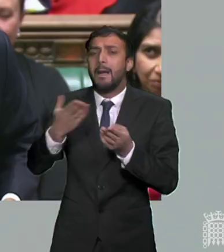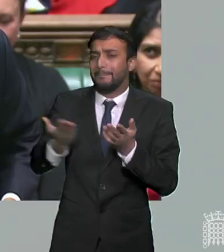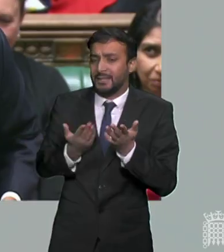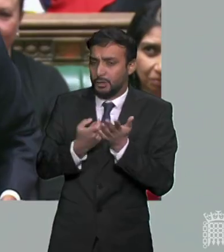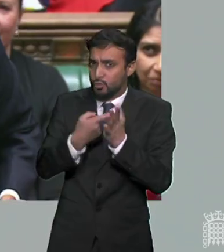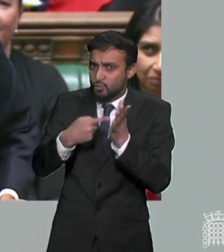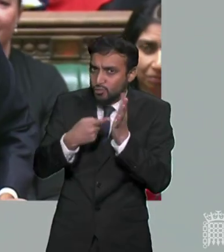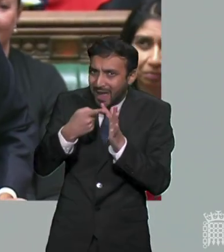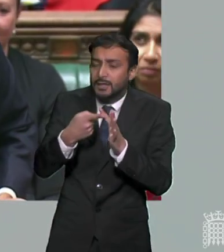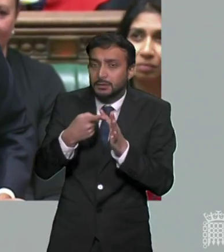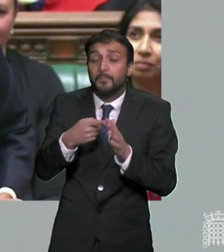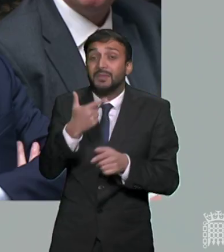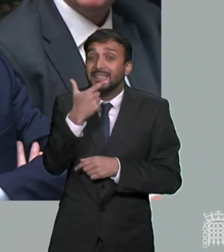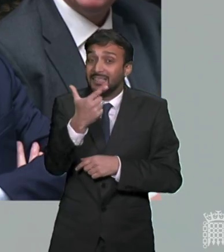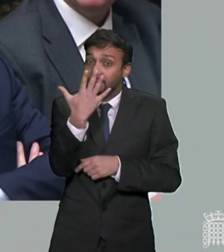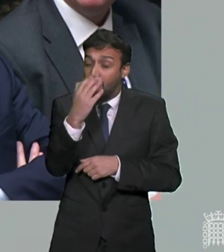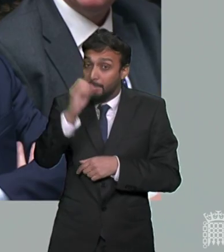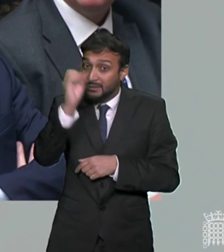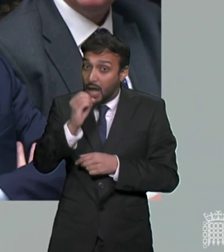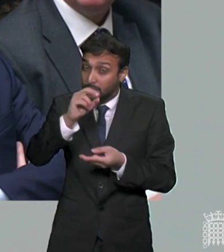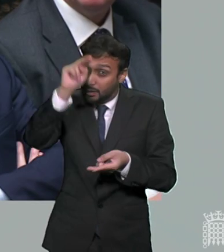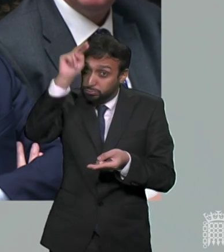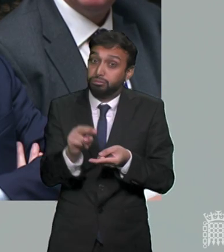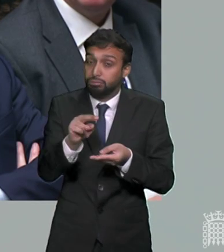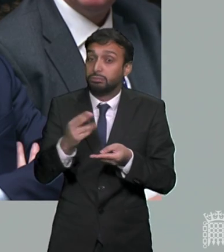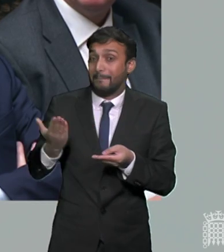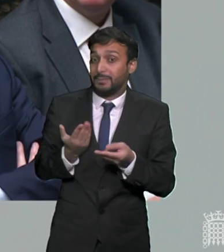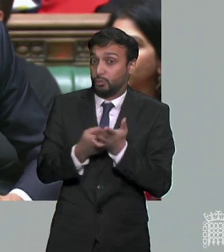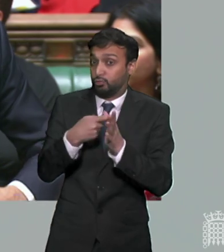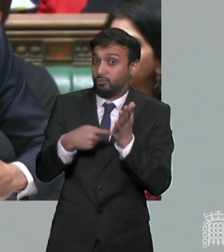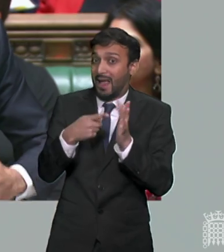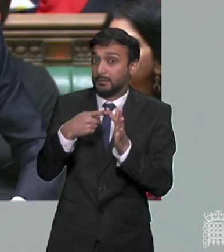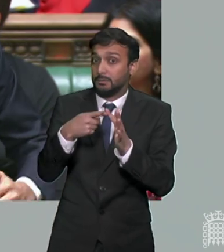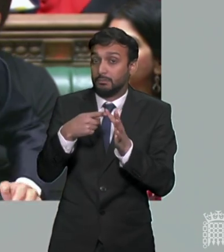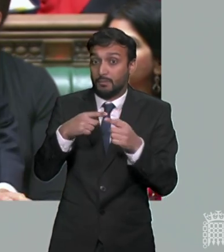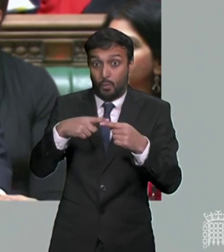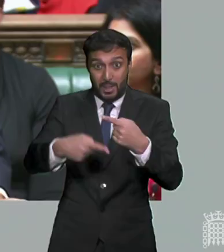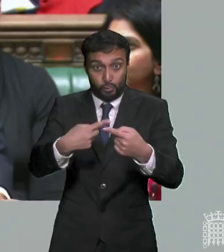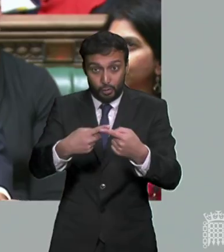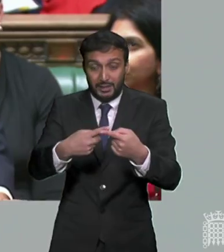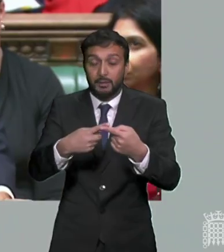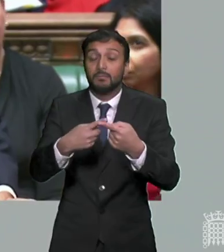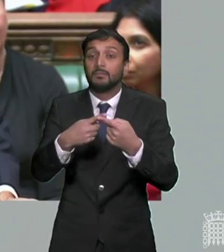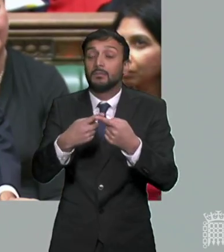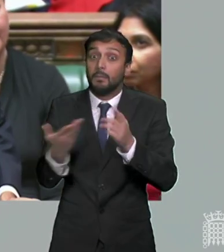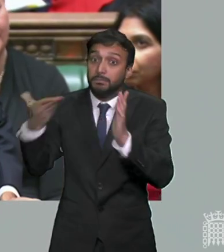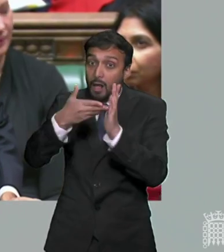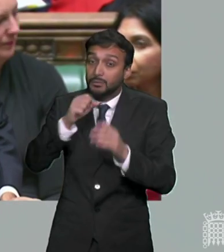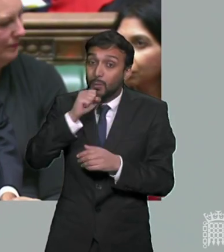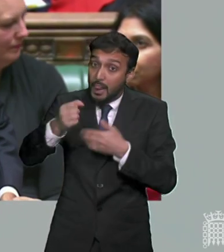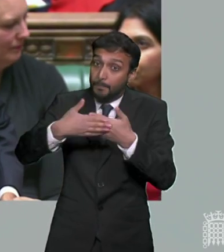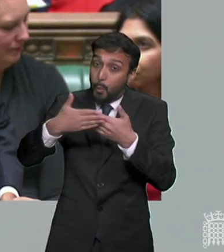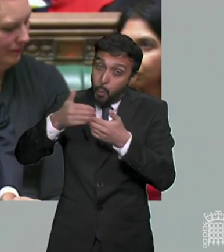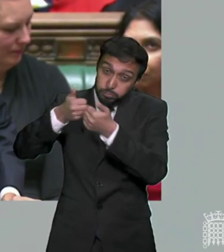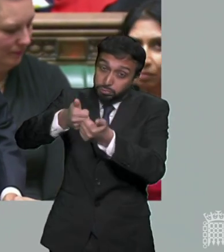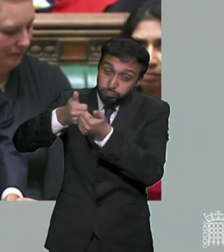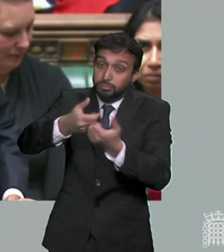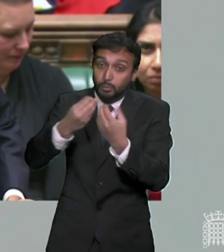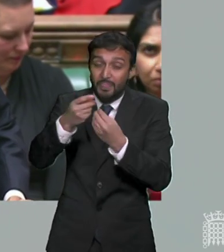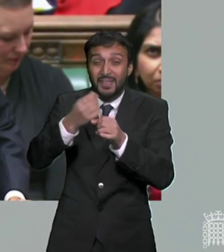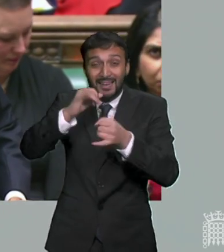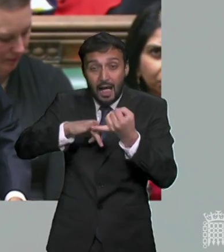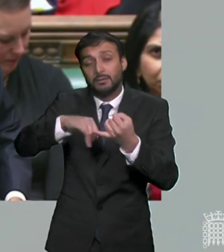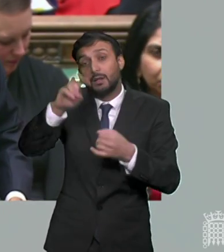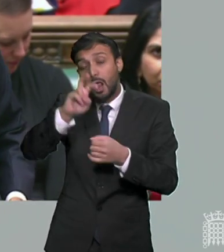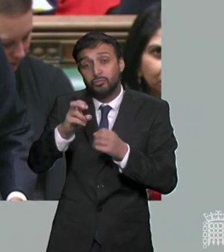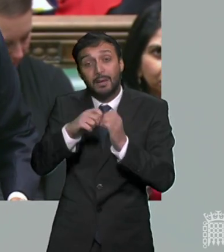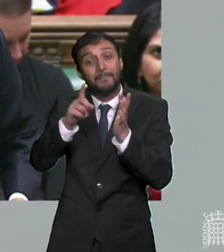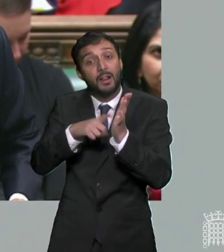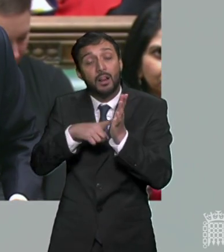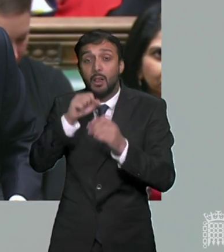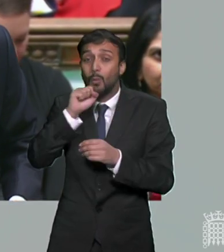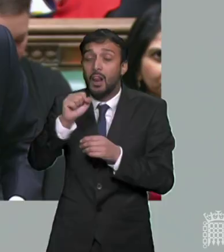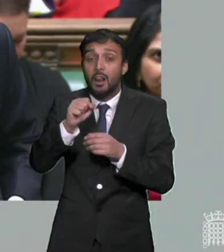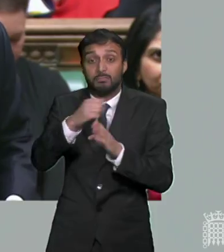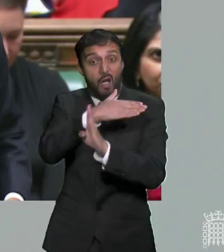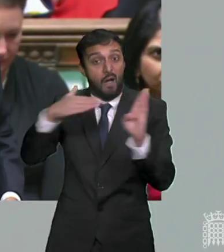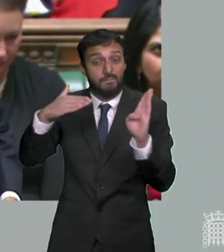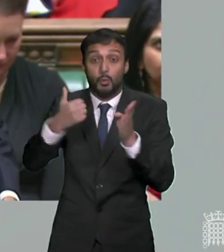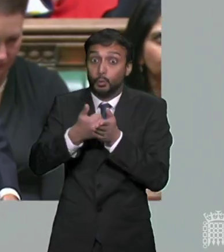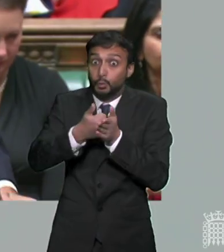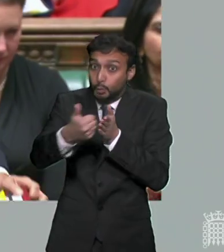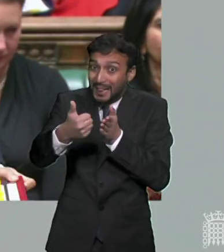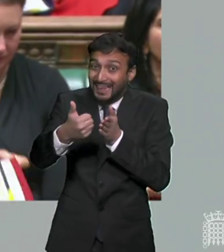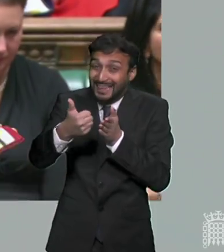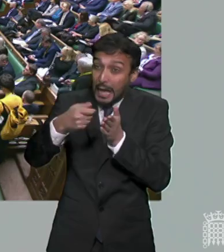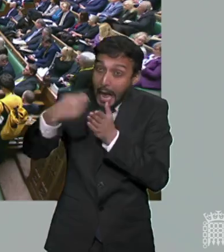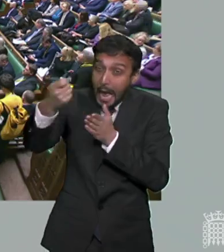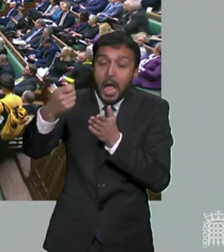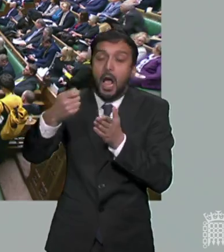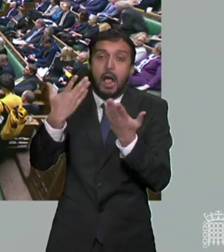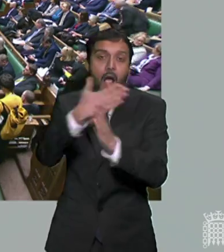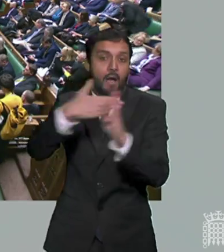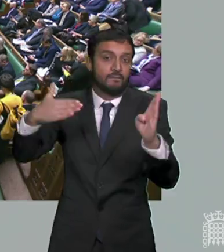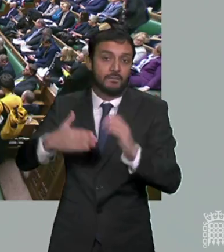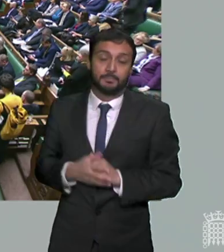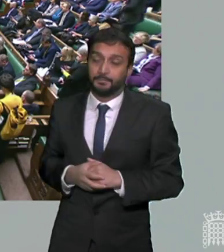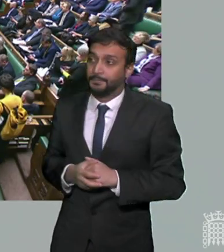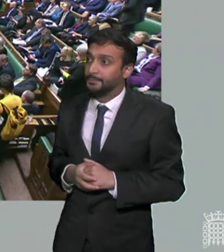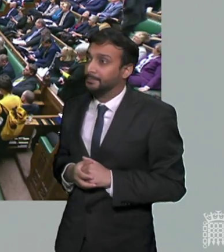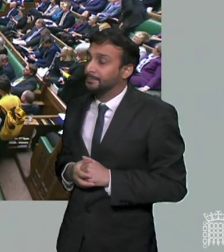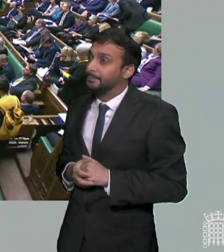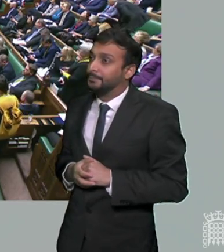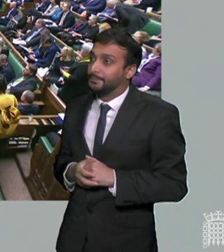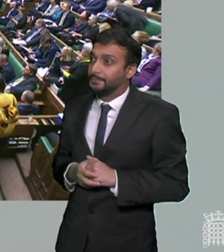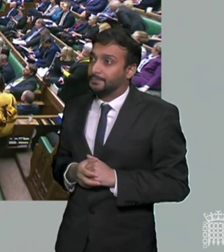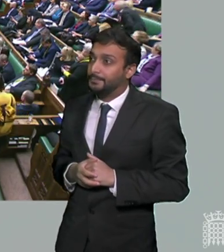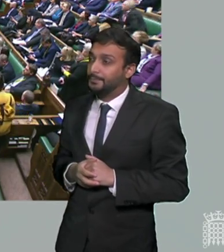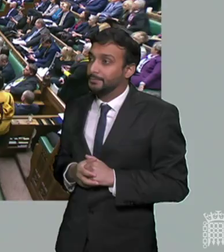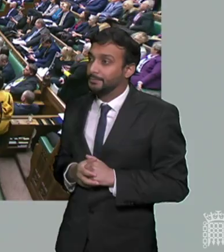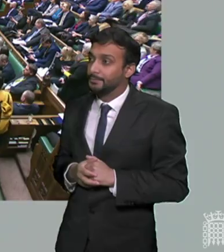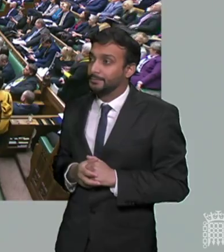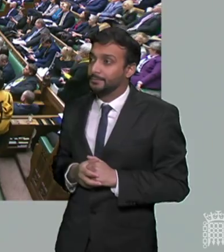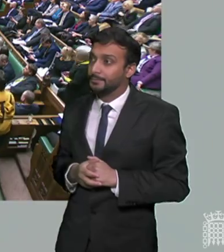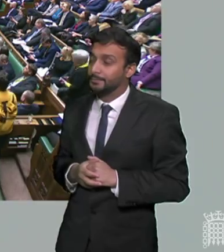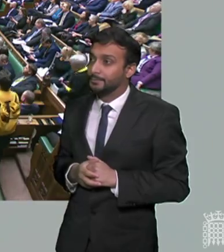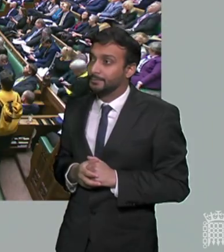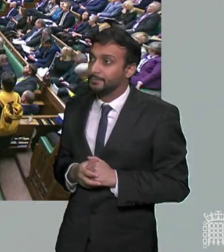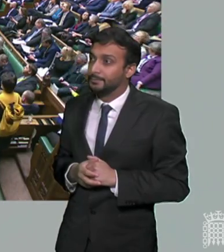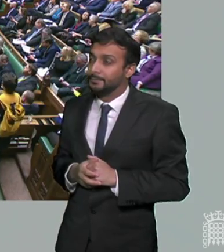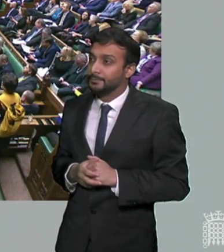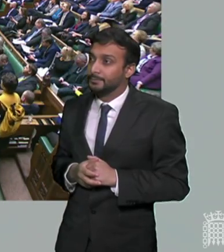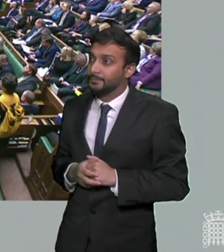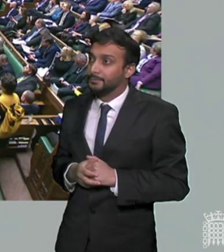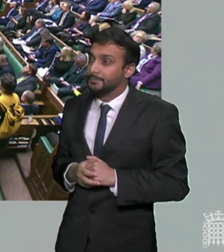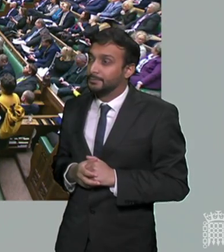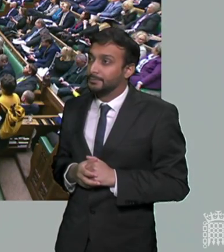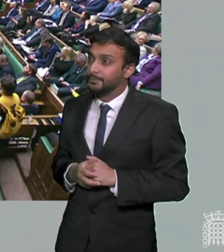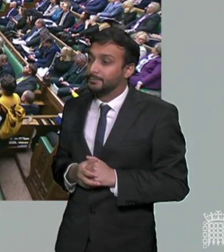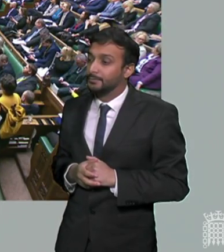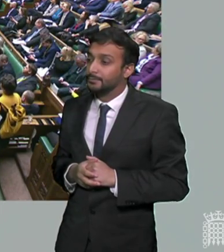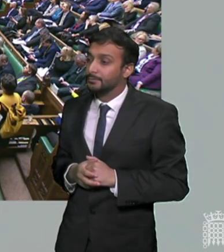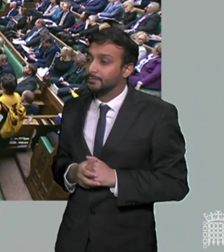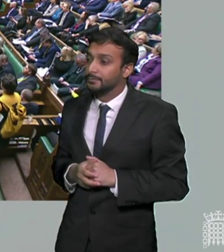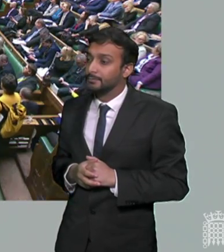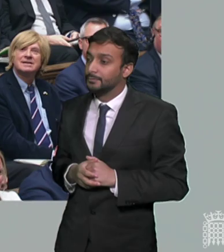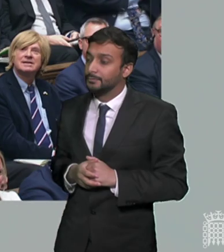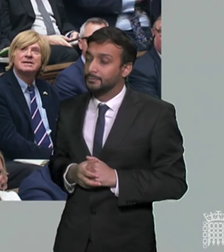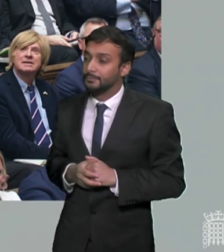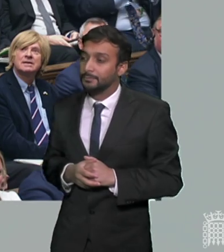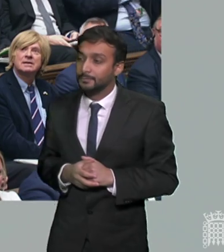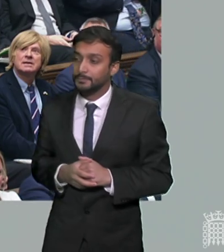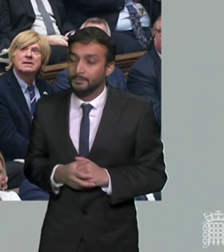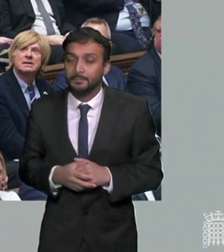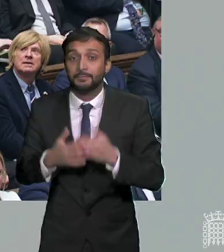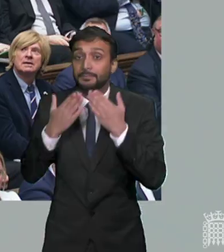rates. Our retail, hospitality and leisure relief gives a 75% discount on business rates in the next financial year, and that comes on top of the support that we will be providing Daisy Rose and others with their energy bills, with bills being about half of what they would have otherwise been without our support.